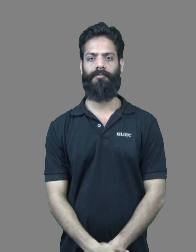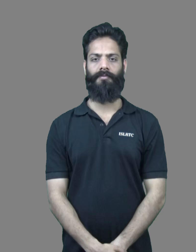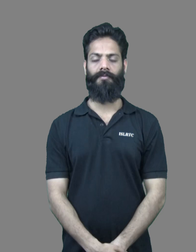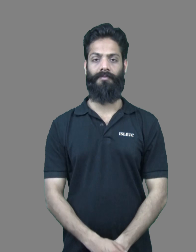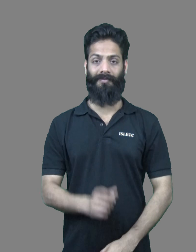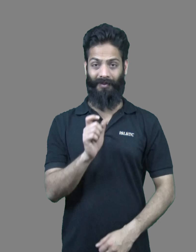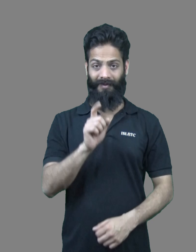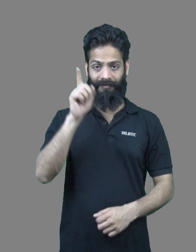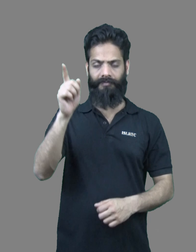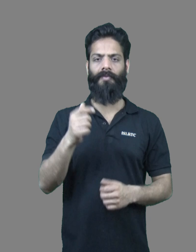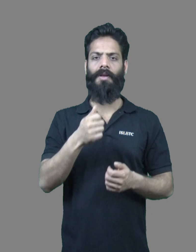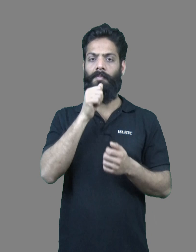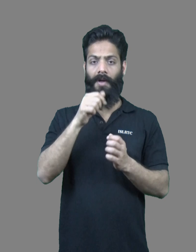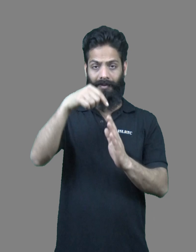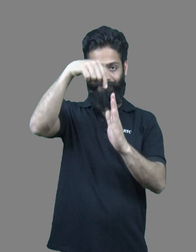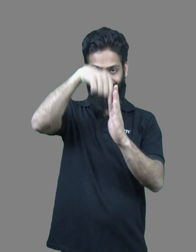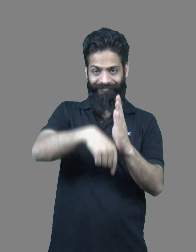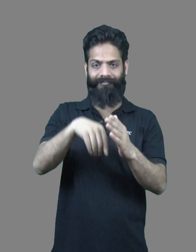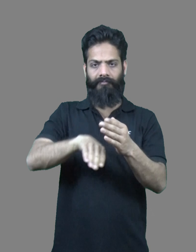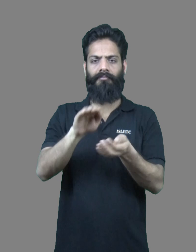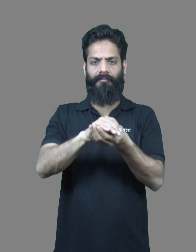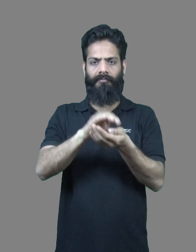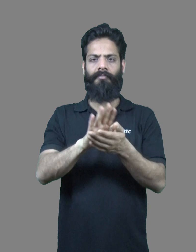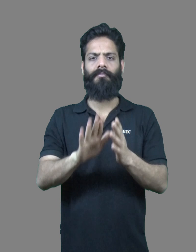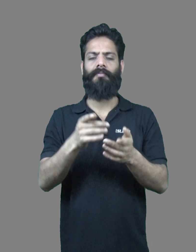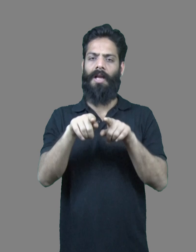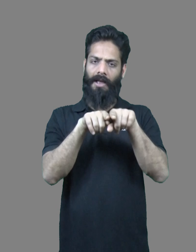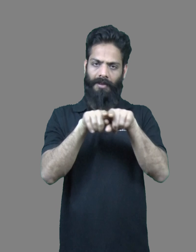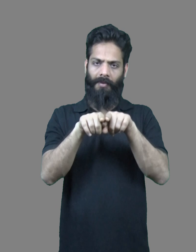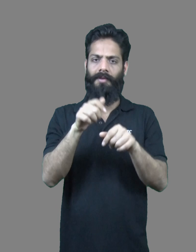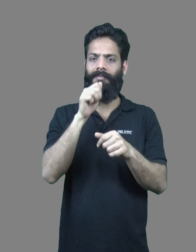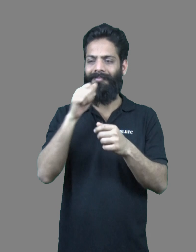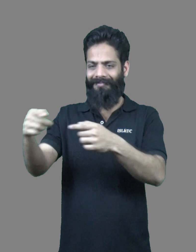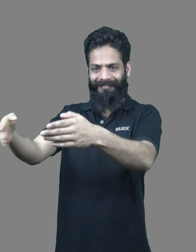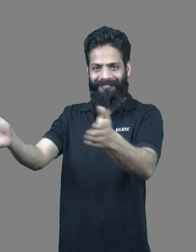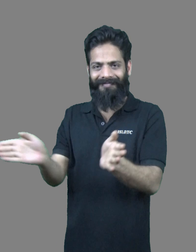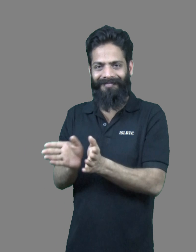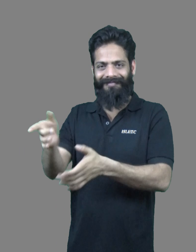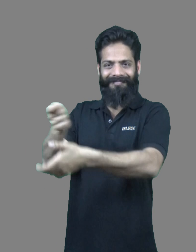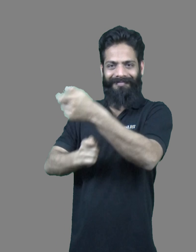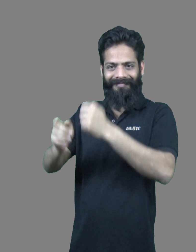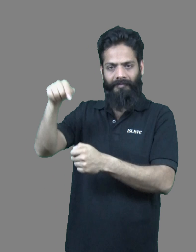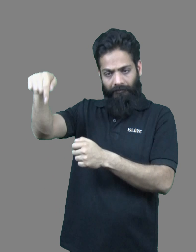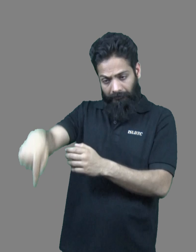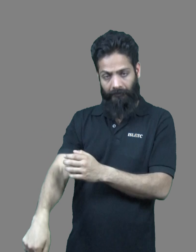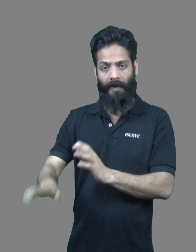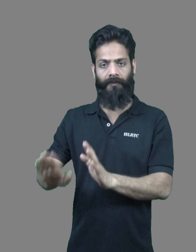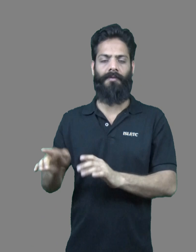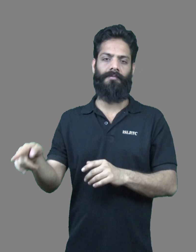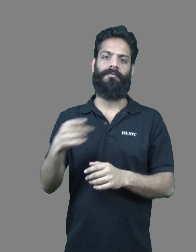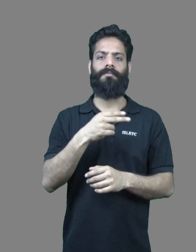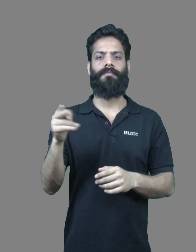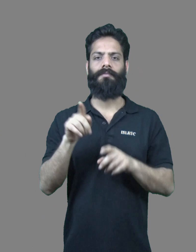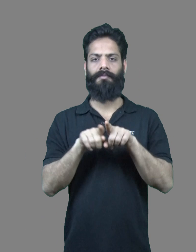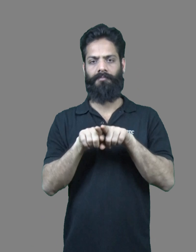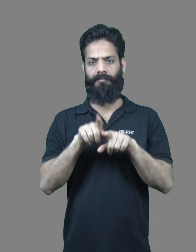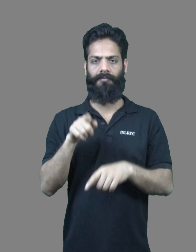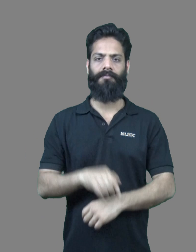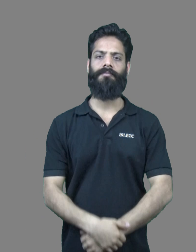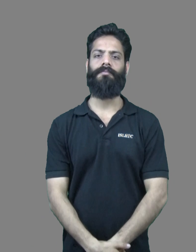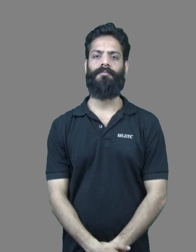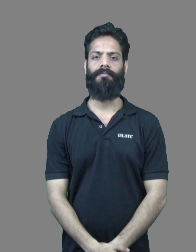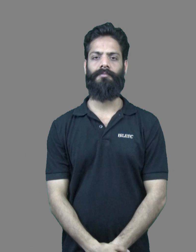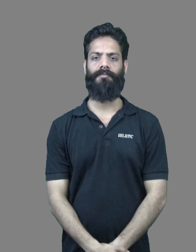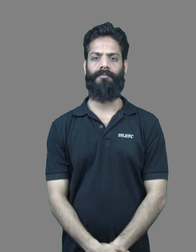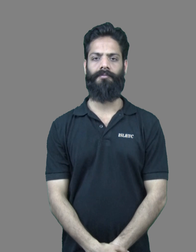Ground Water